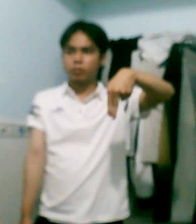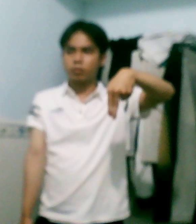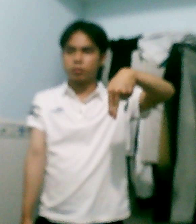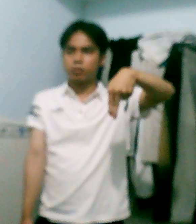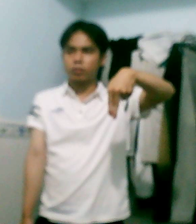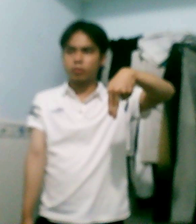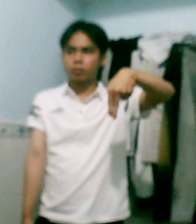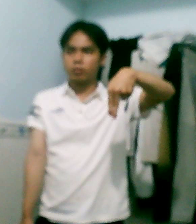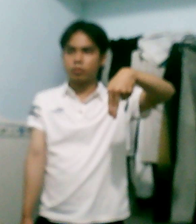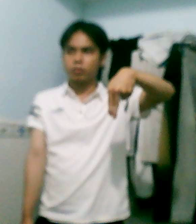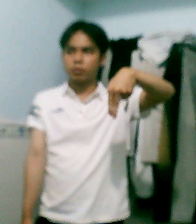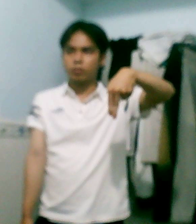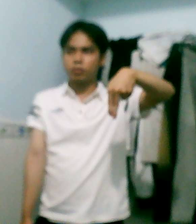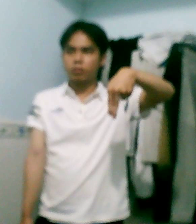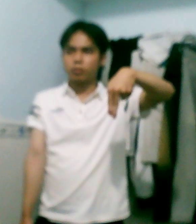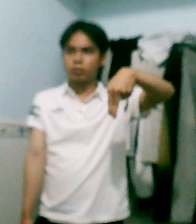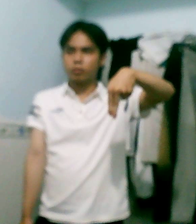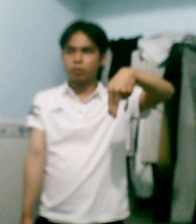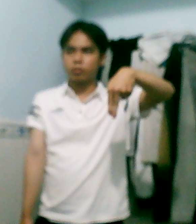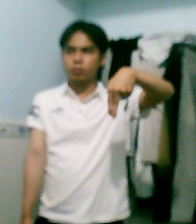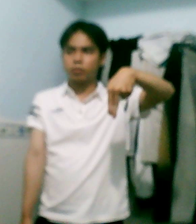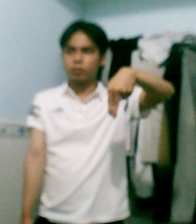n